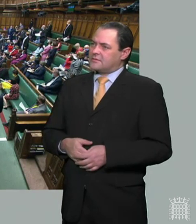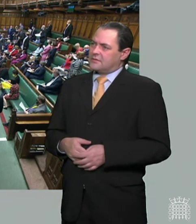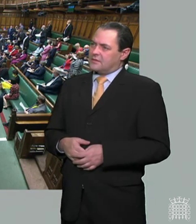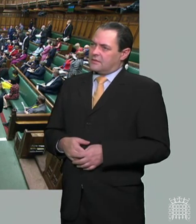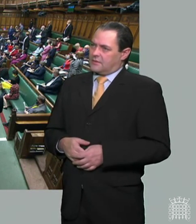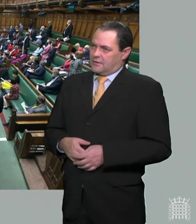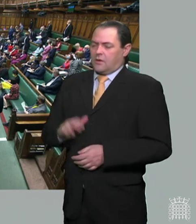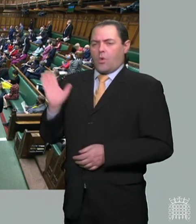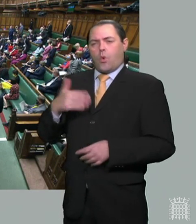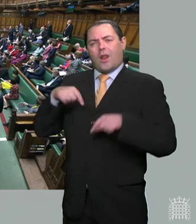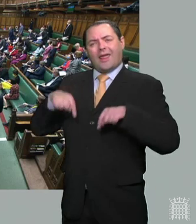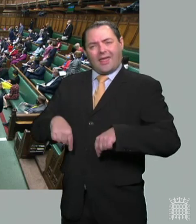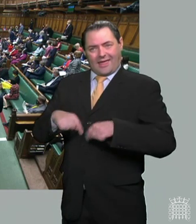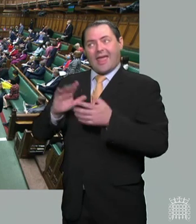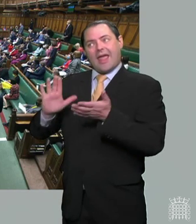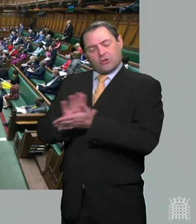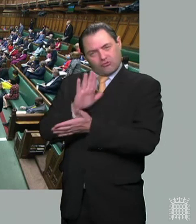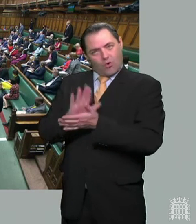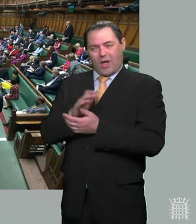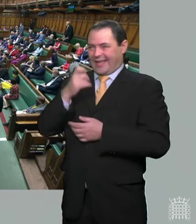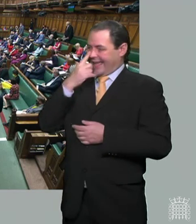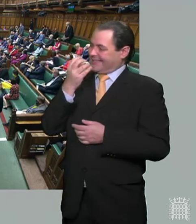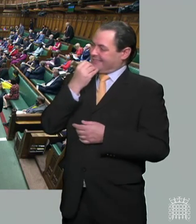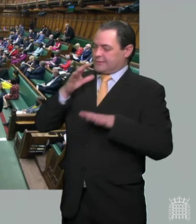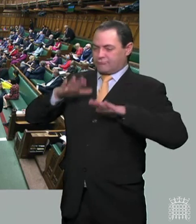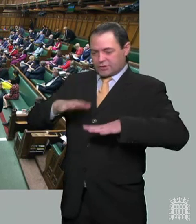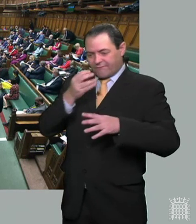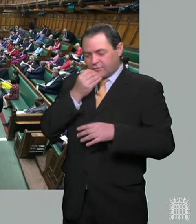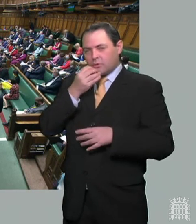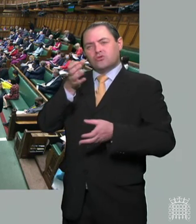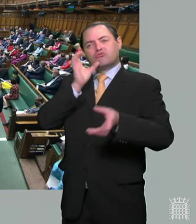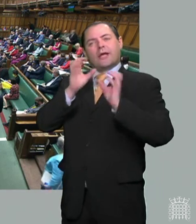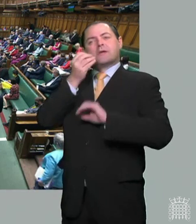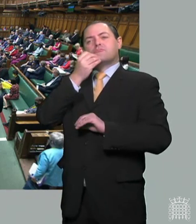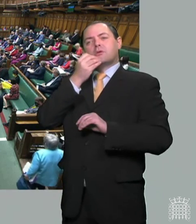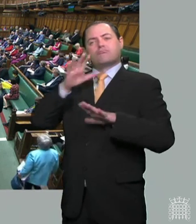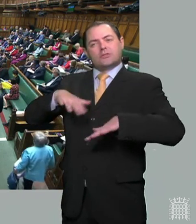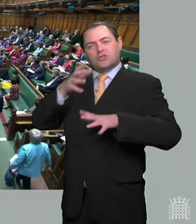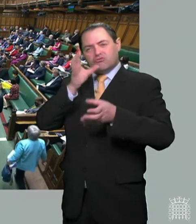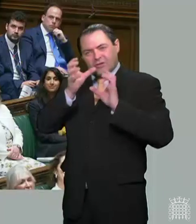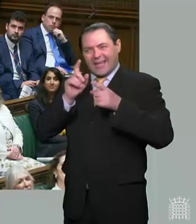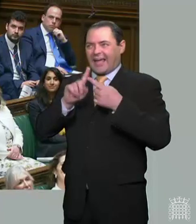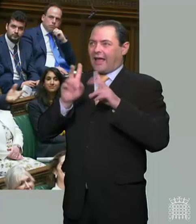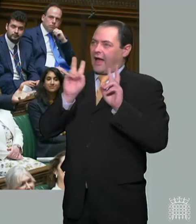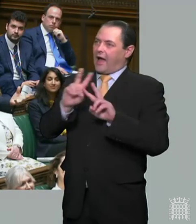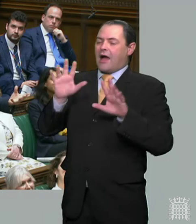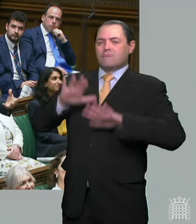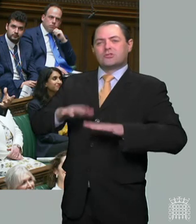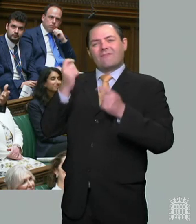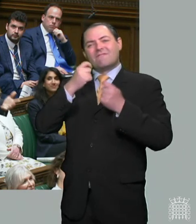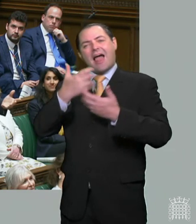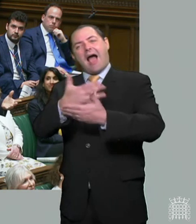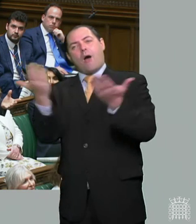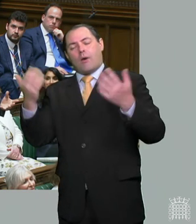All honourable Members enjoy the opportunity to eat British food, drink British drink and enjoy British flowers.